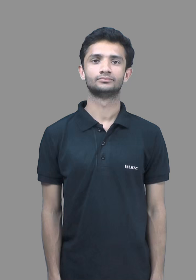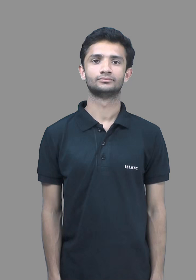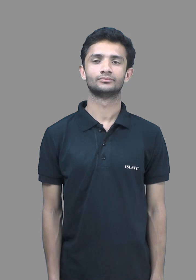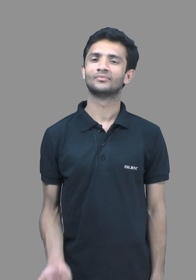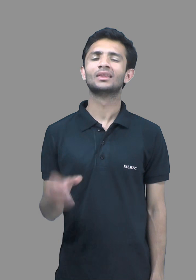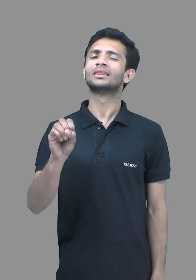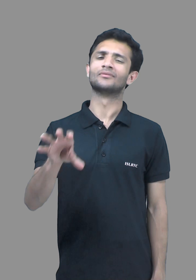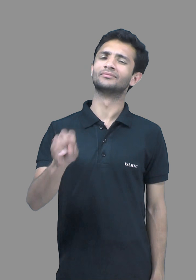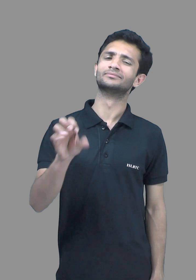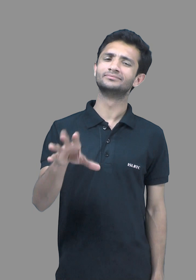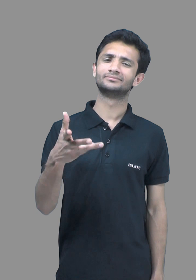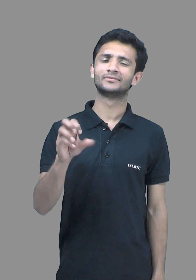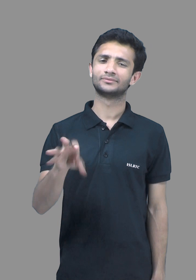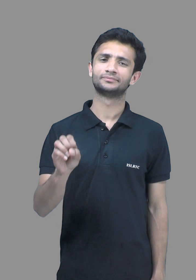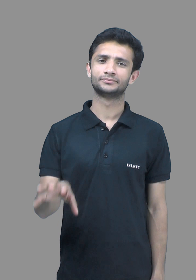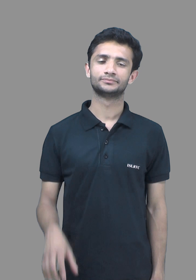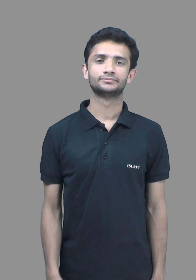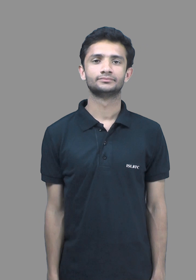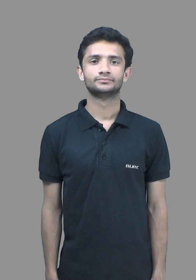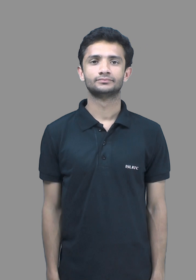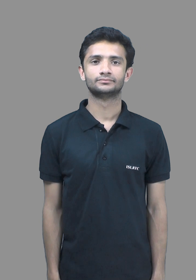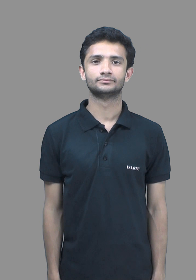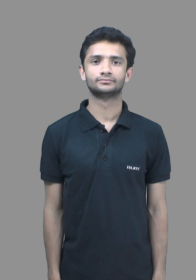Draft Rough